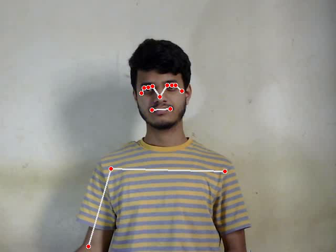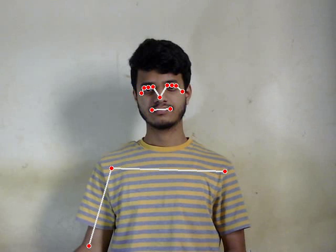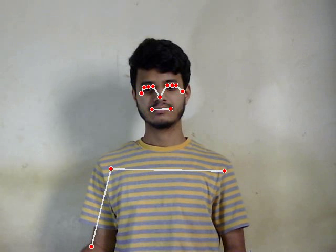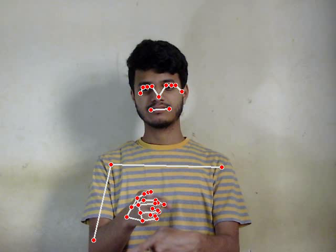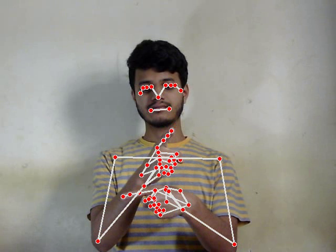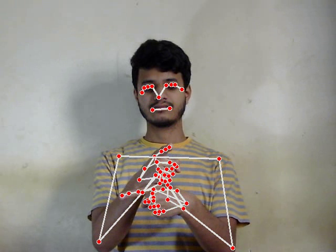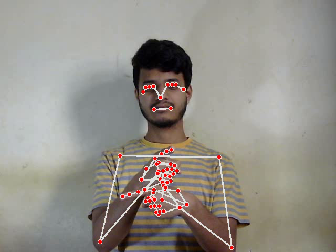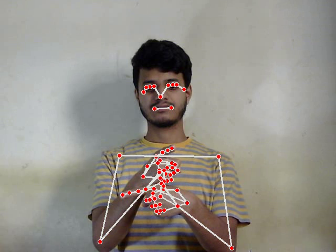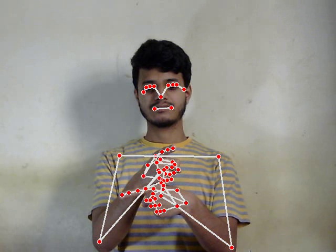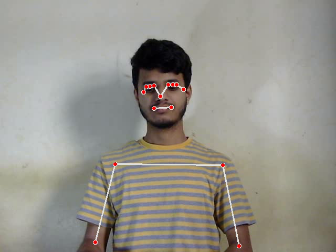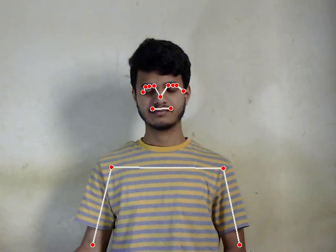right